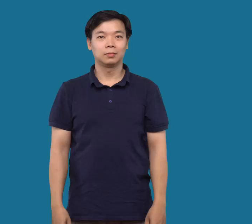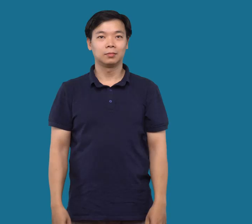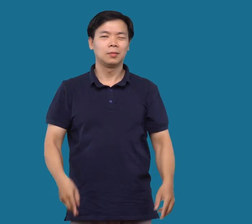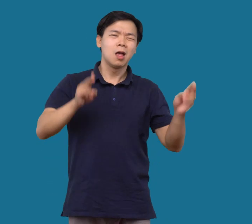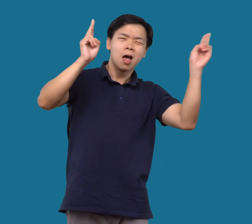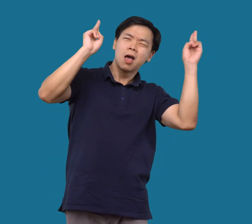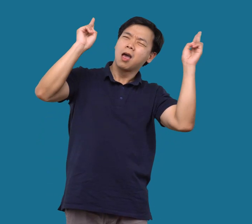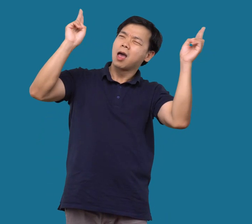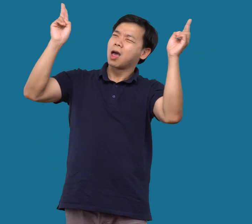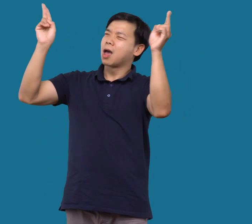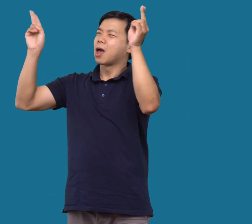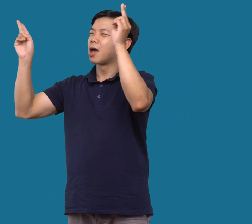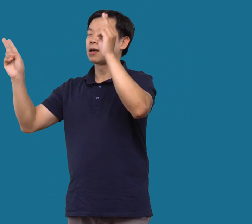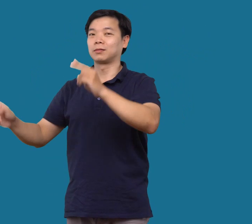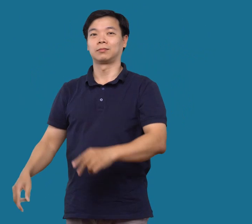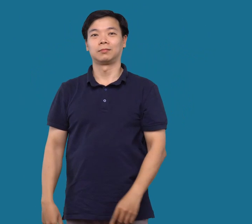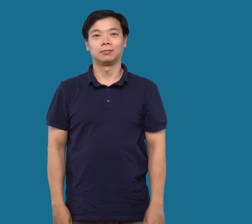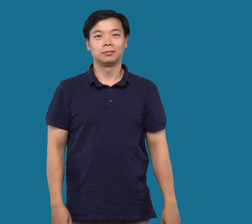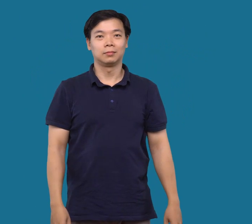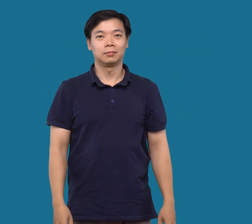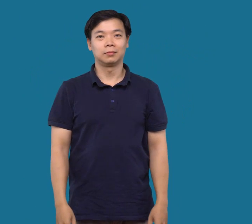rong chơi